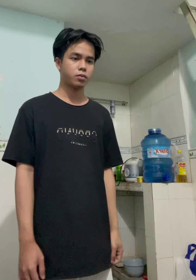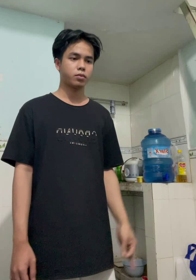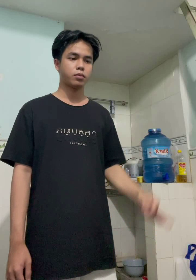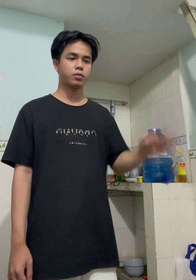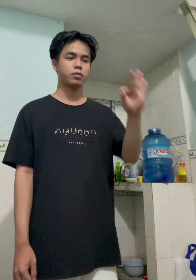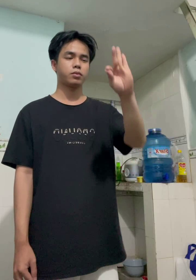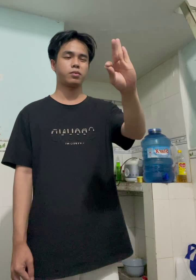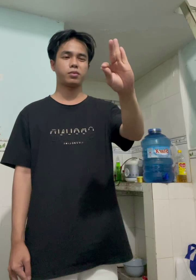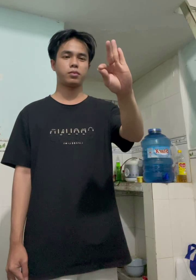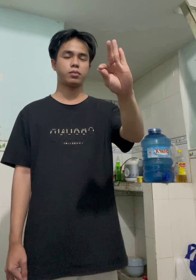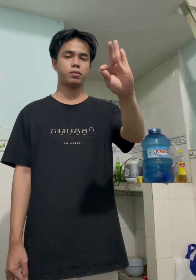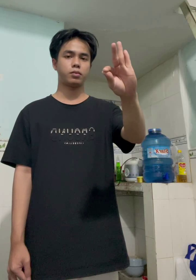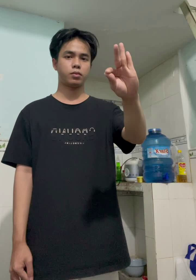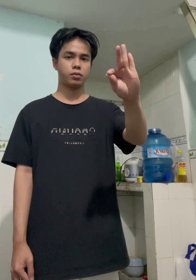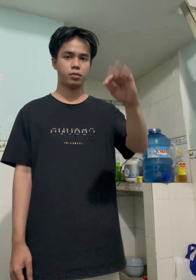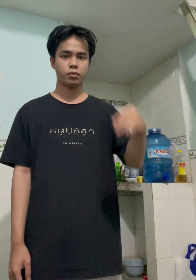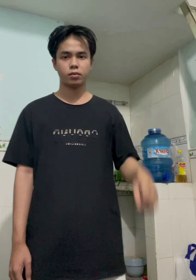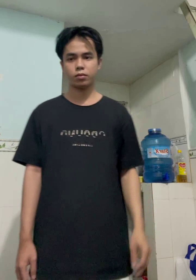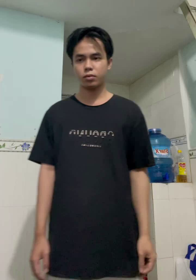t